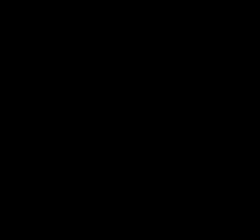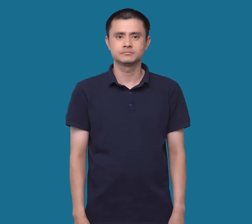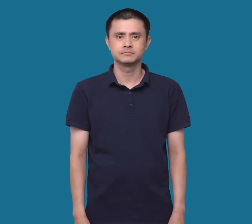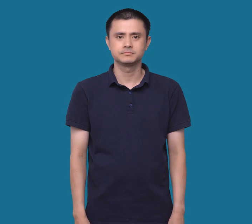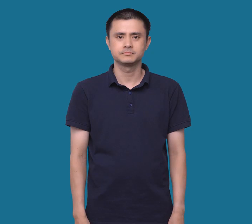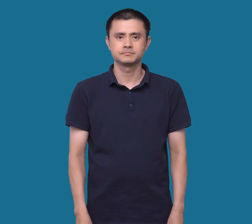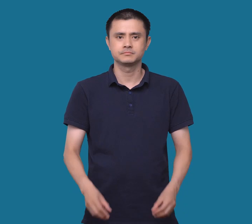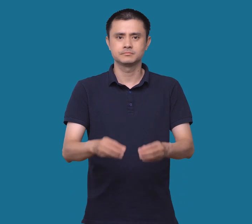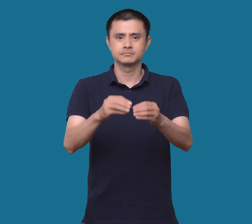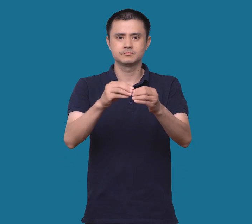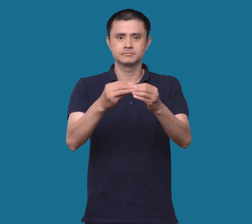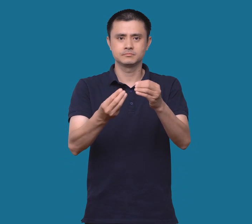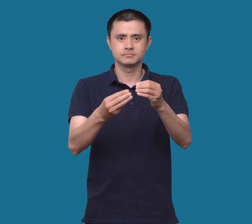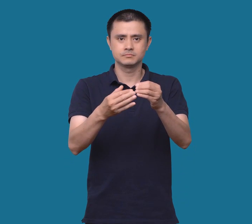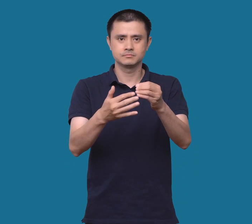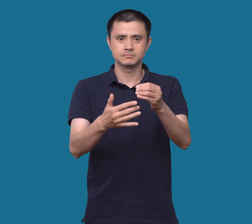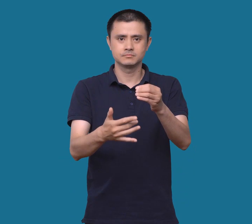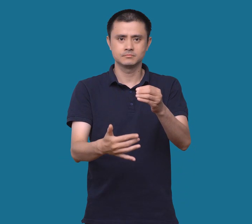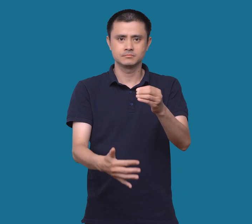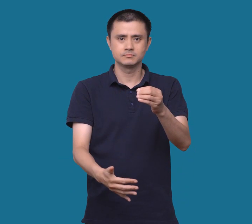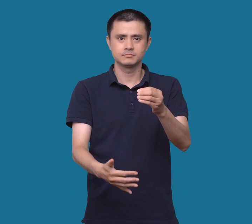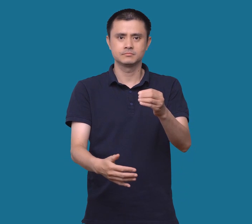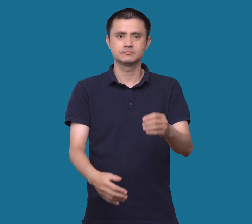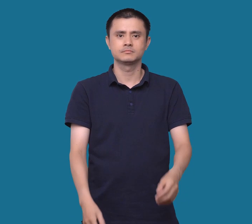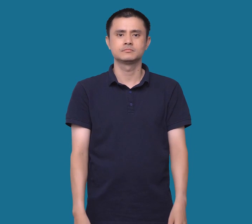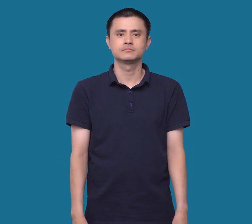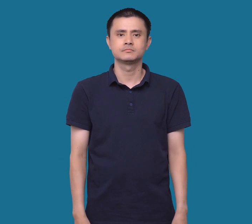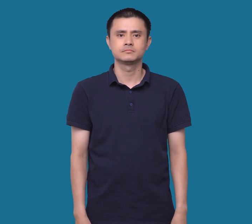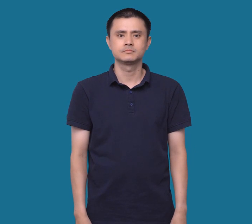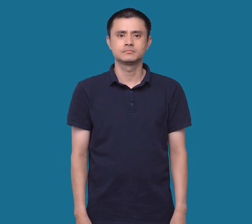bụi phấn